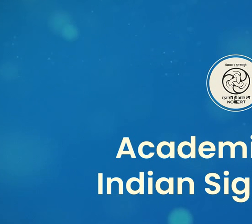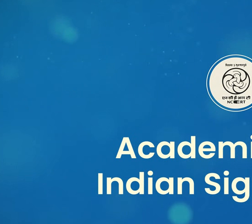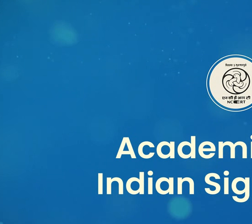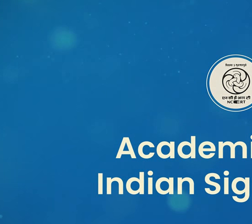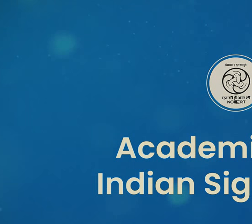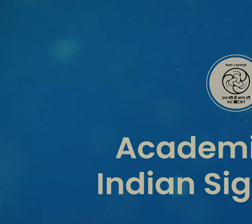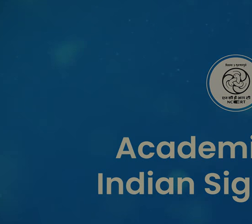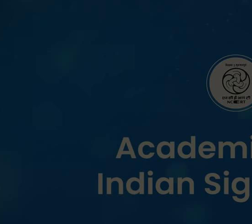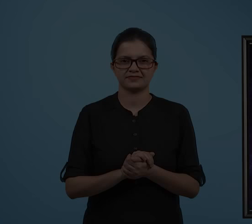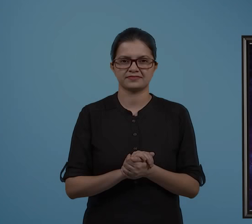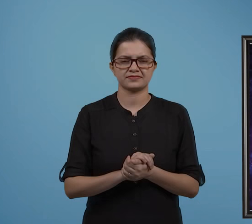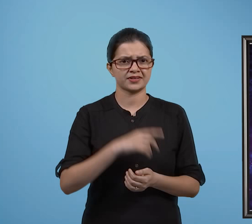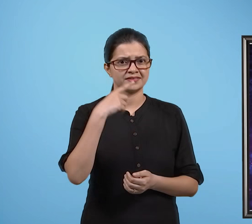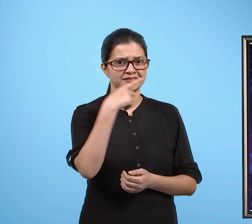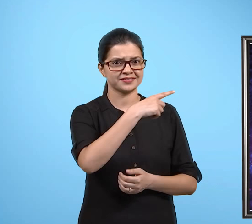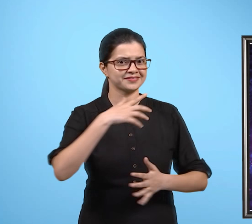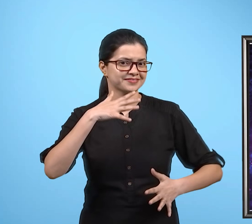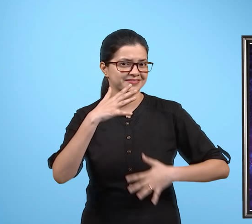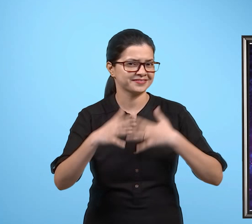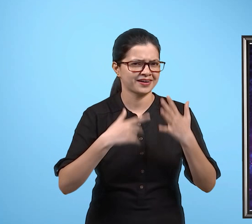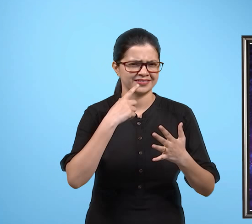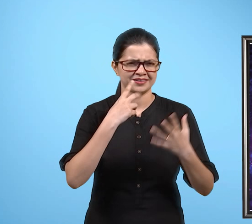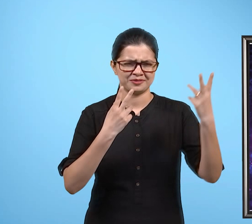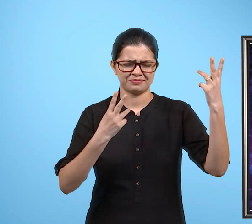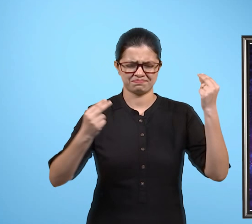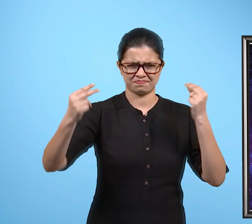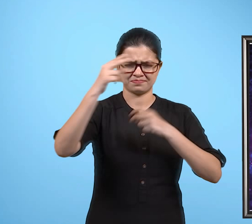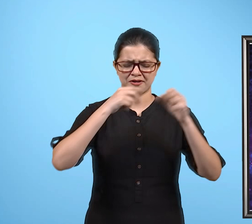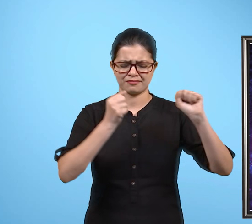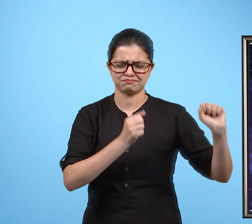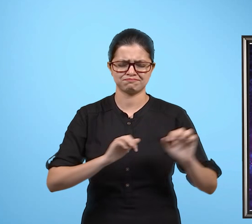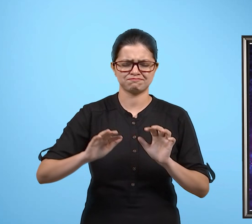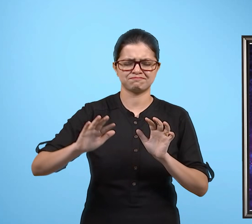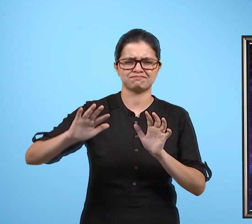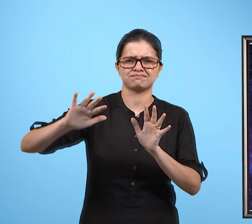Milky Way galaxy